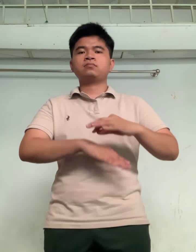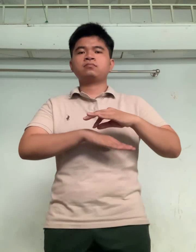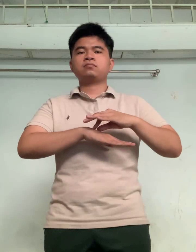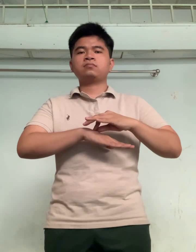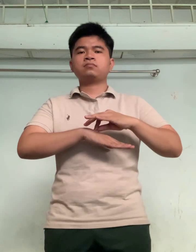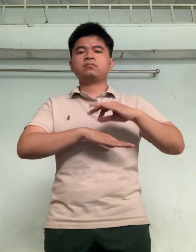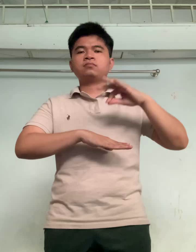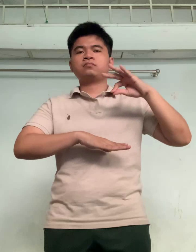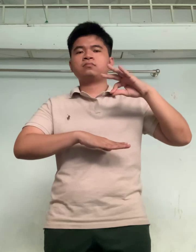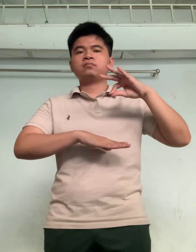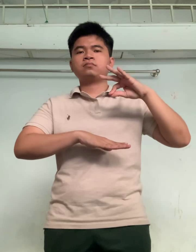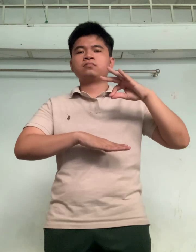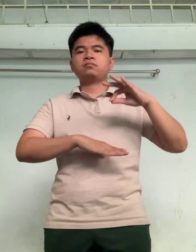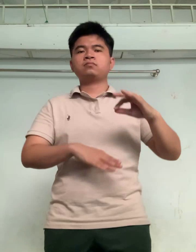tuan